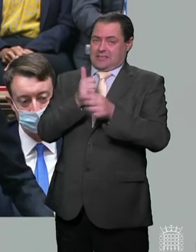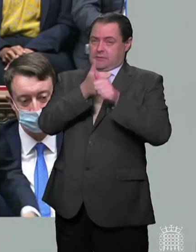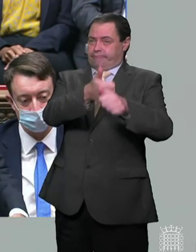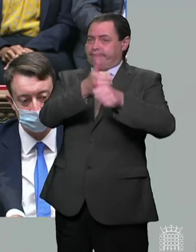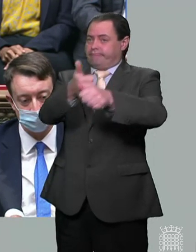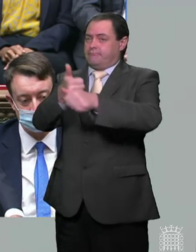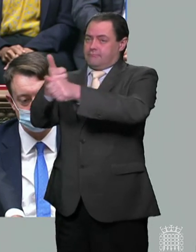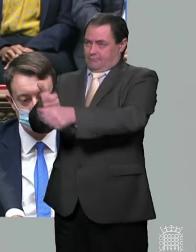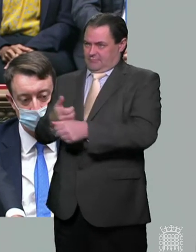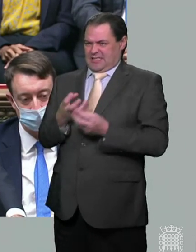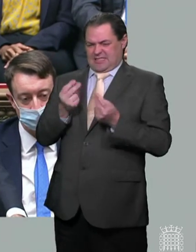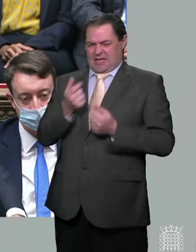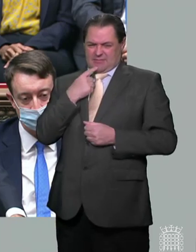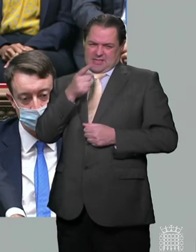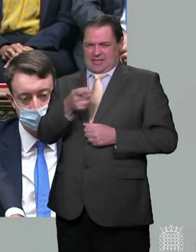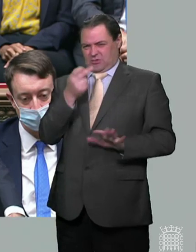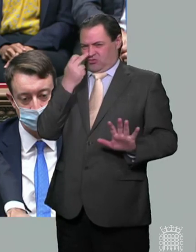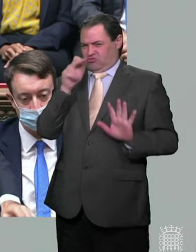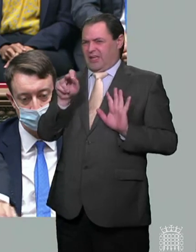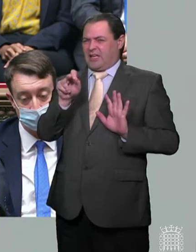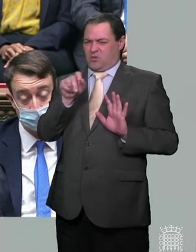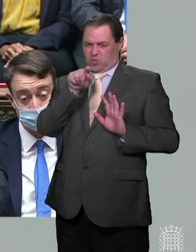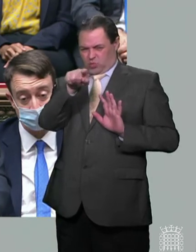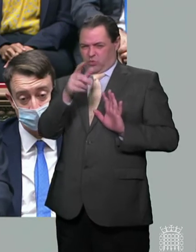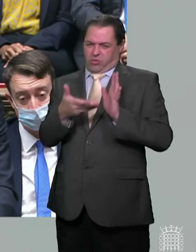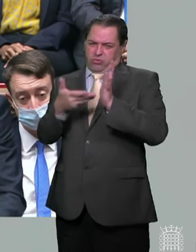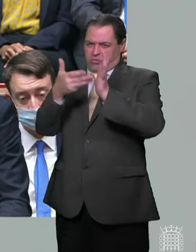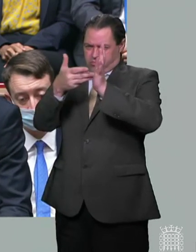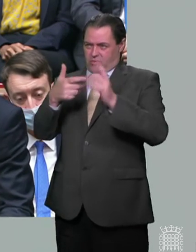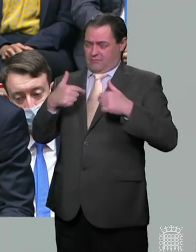Some people said this was a trick or a device.